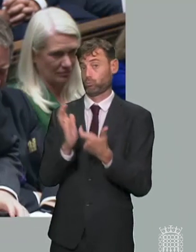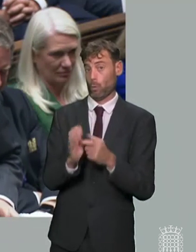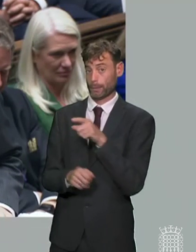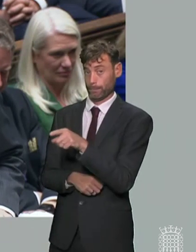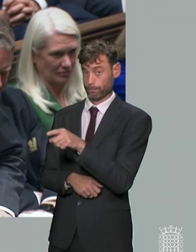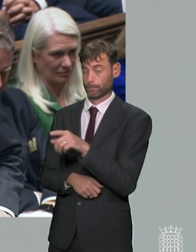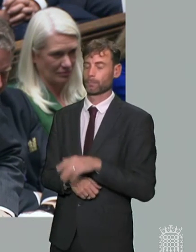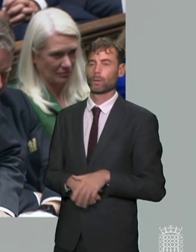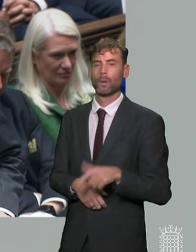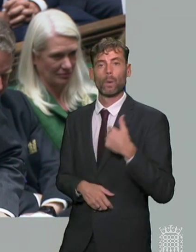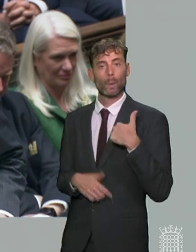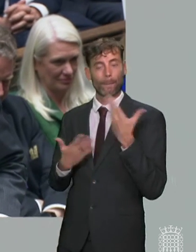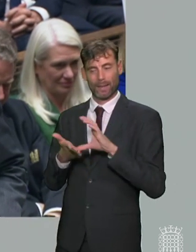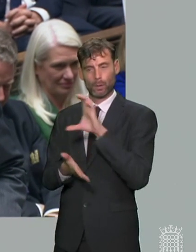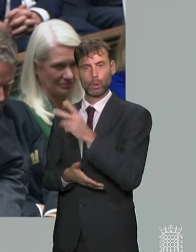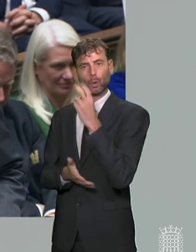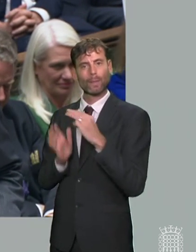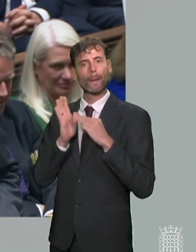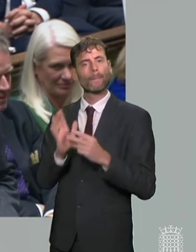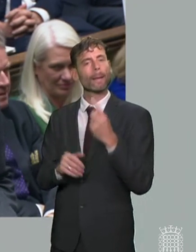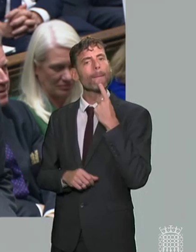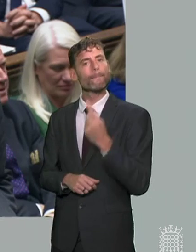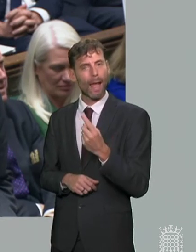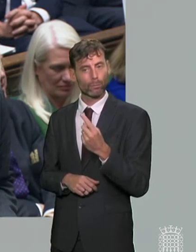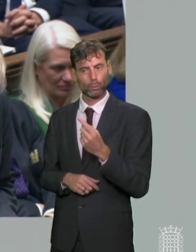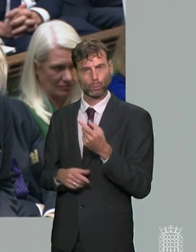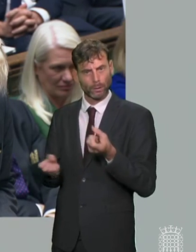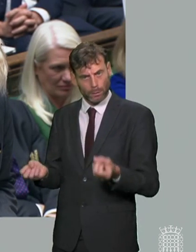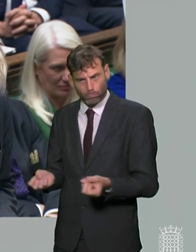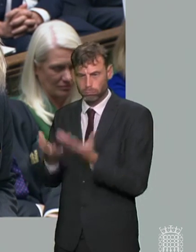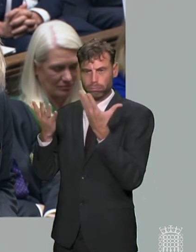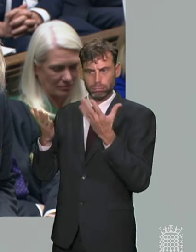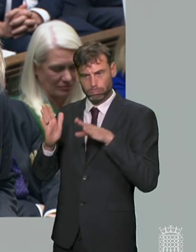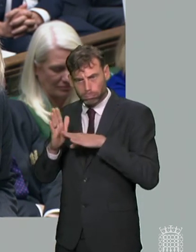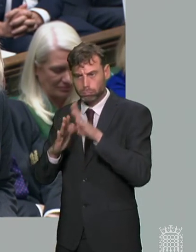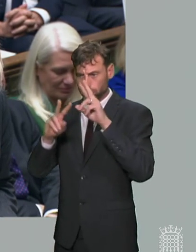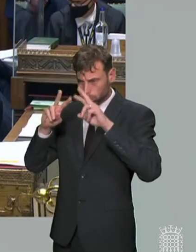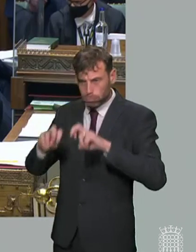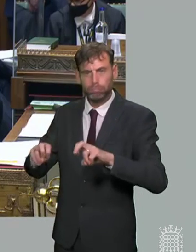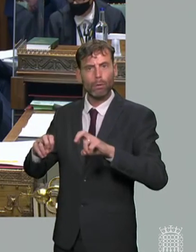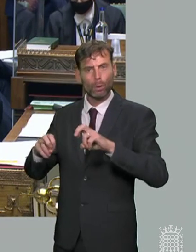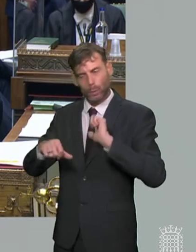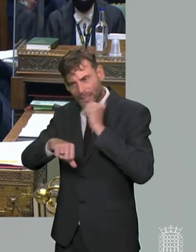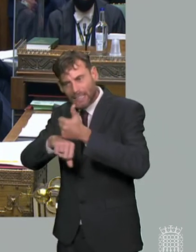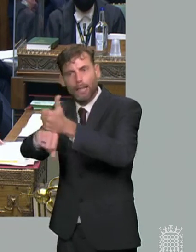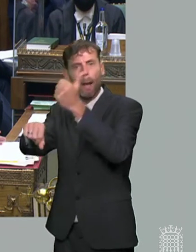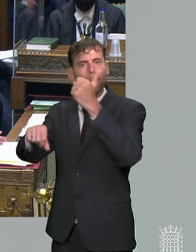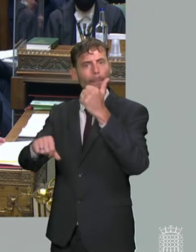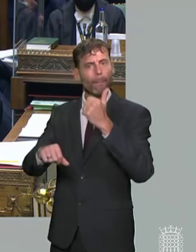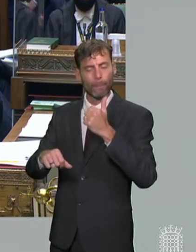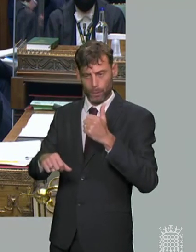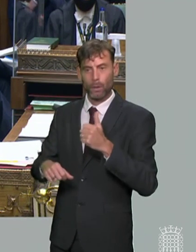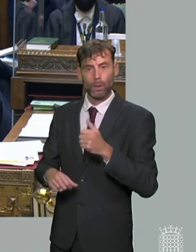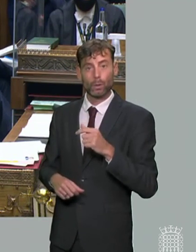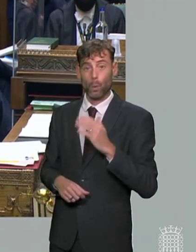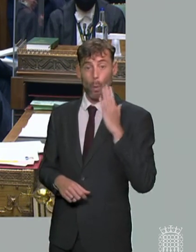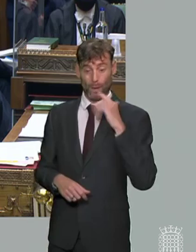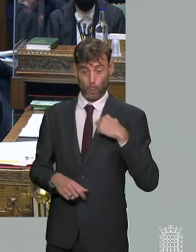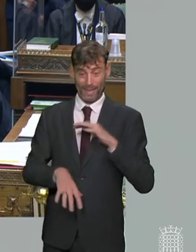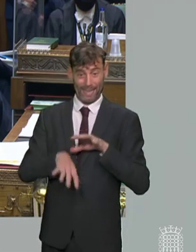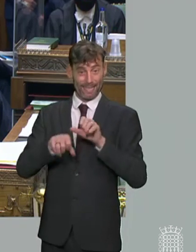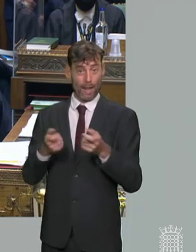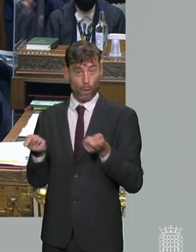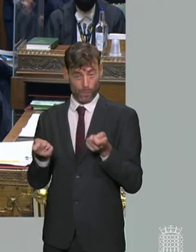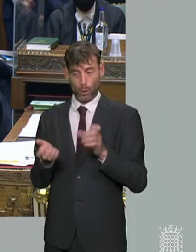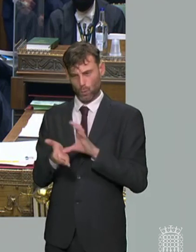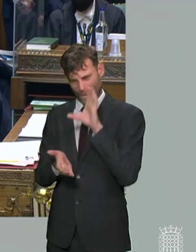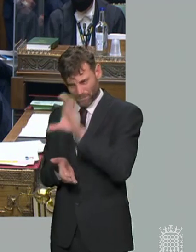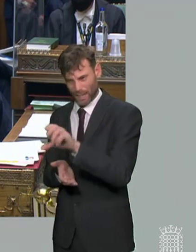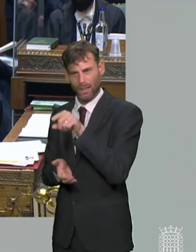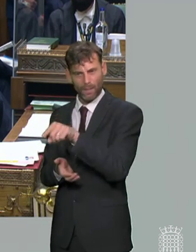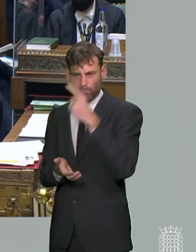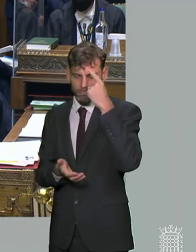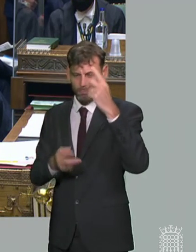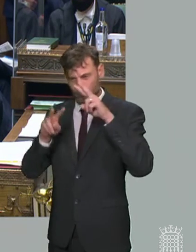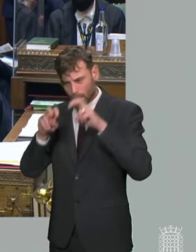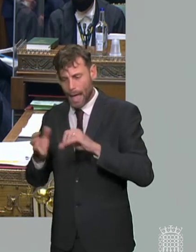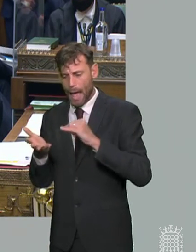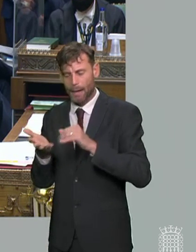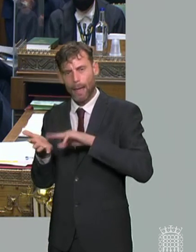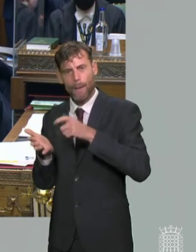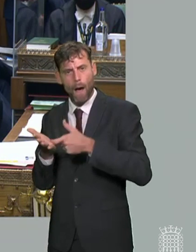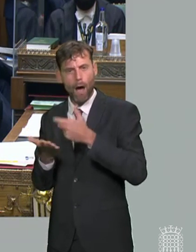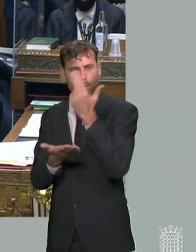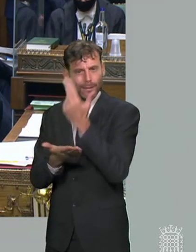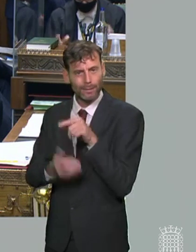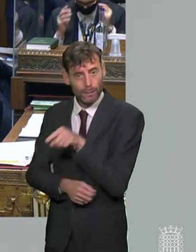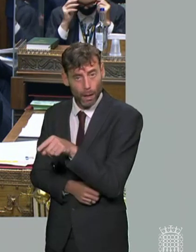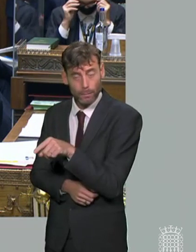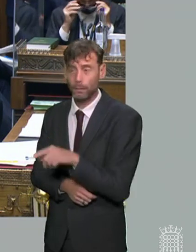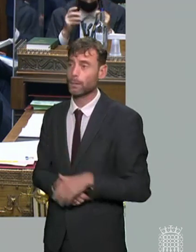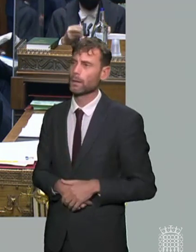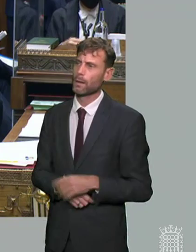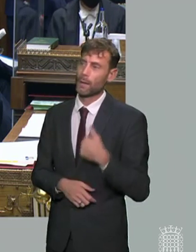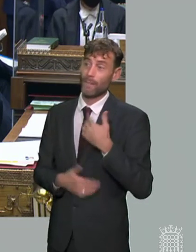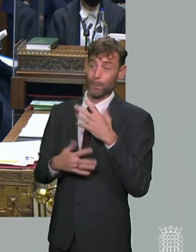We gave £20 million seed money to the Rolls-Royce-led consortium when this Government first came in to help them to develop their small modular reactor design.